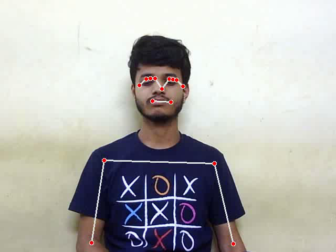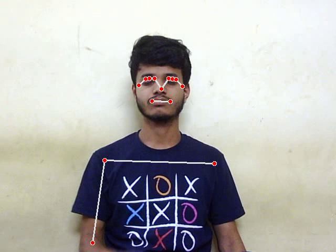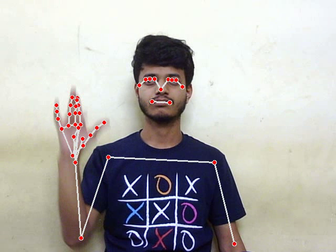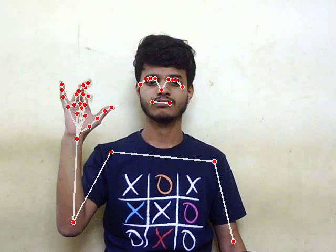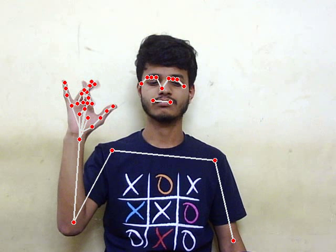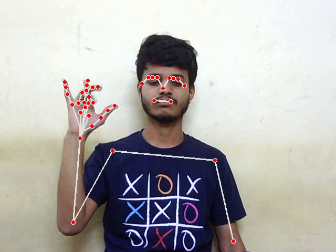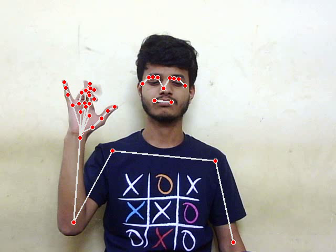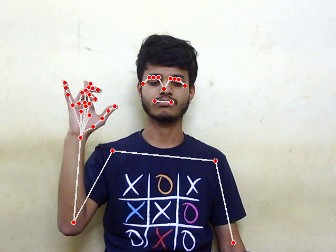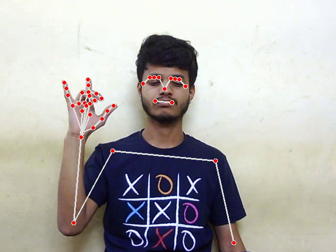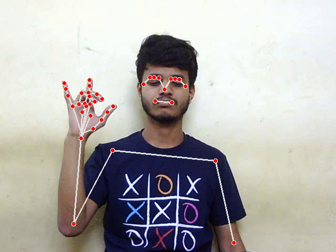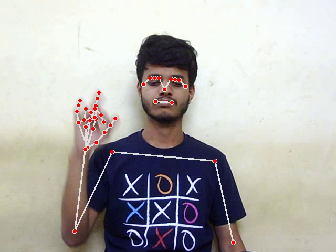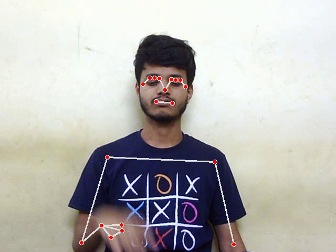why